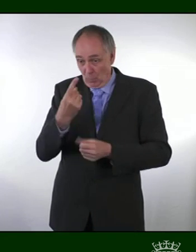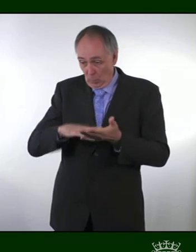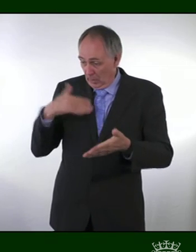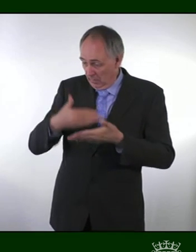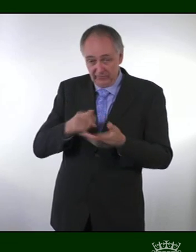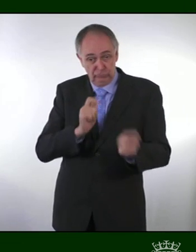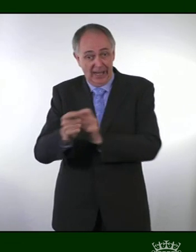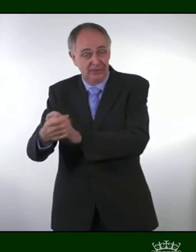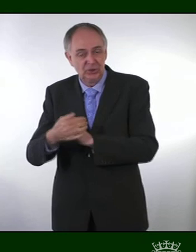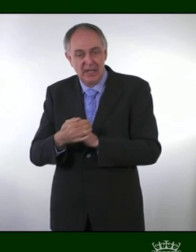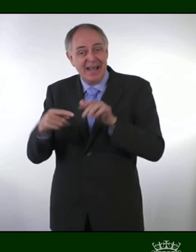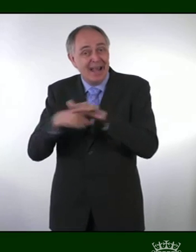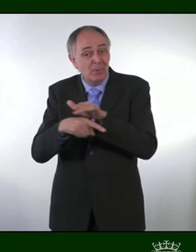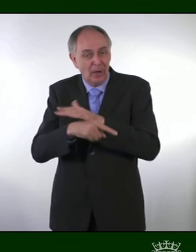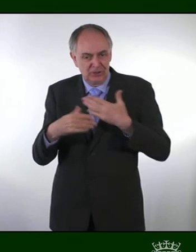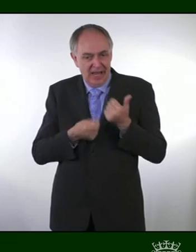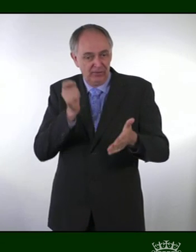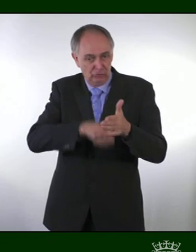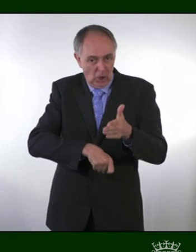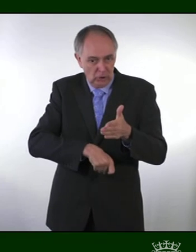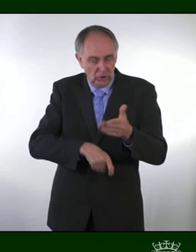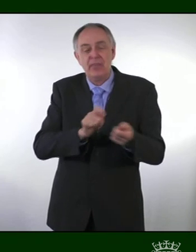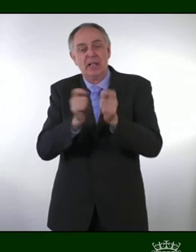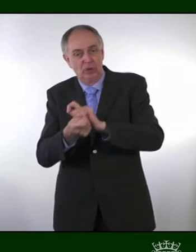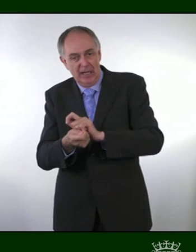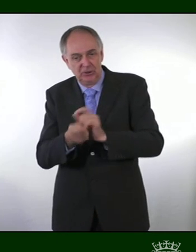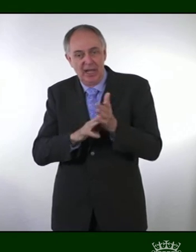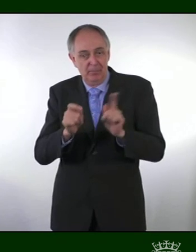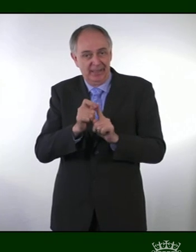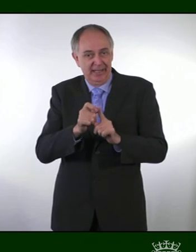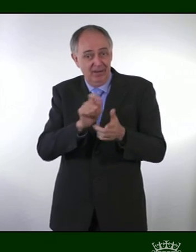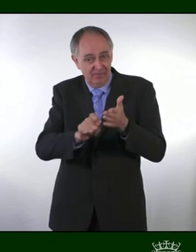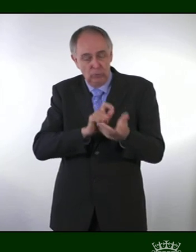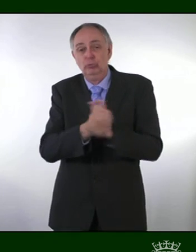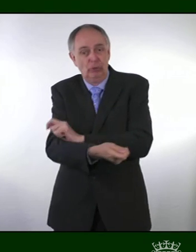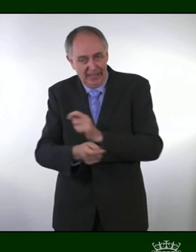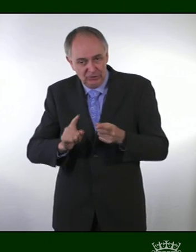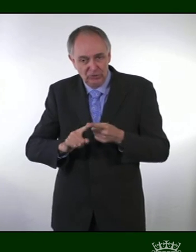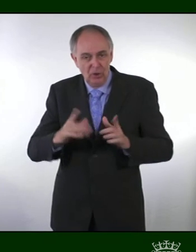First, we had the immigration health charges; then we had MPs’ voting; and then we had free school meals.